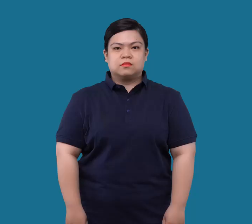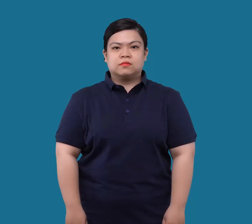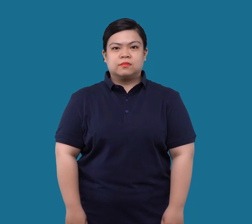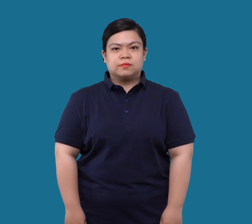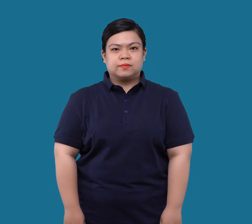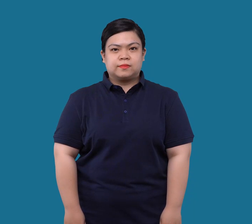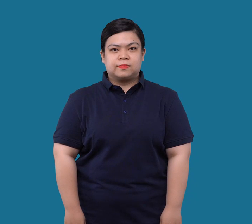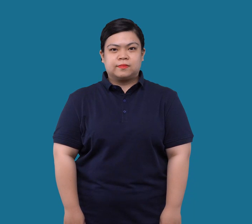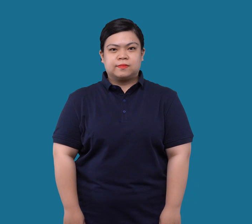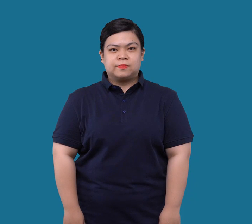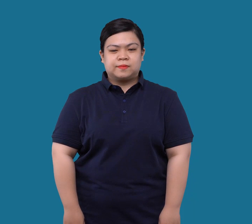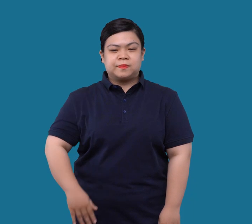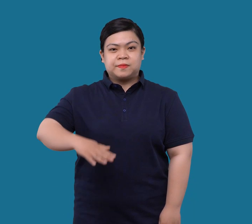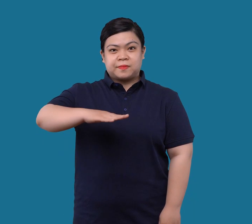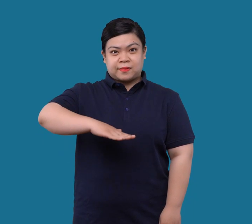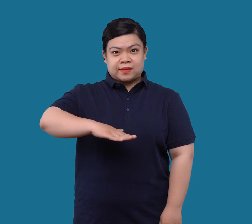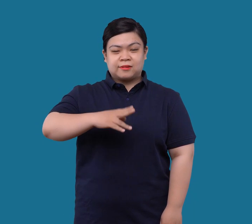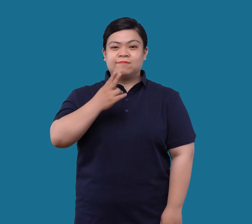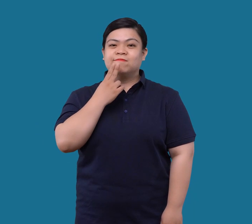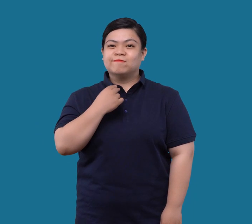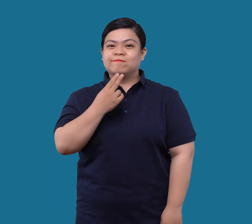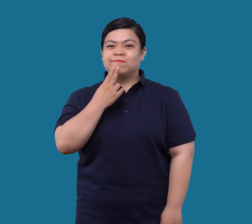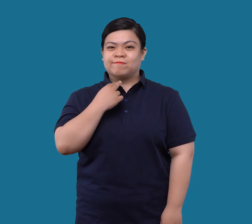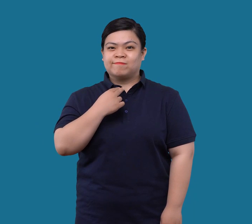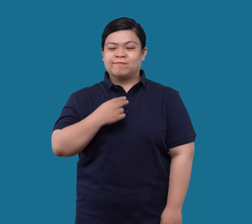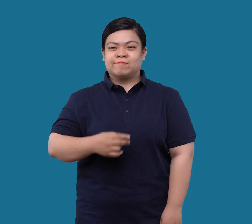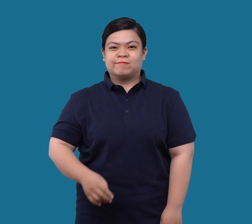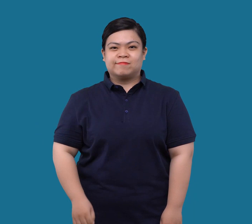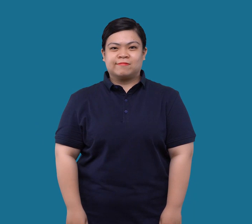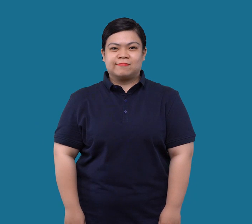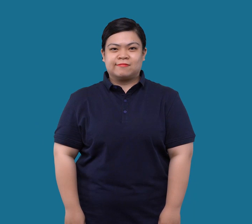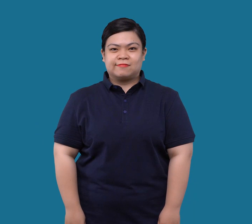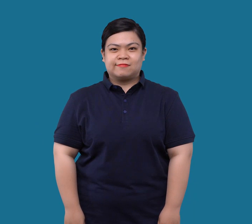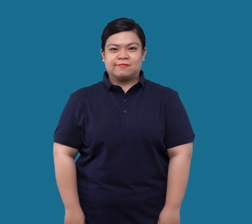bé trai